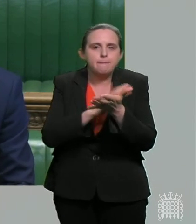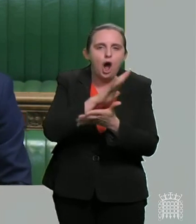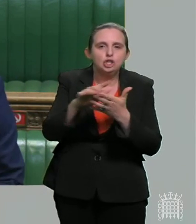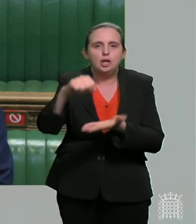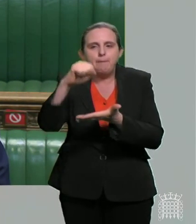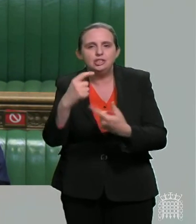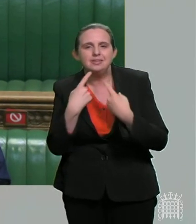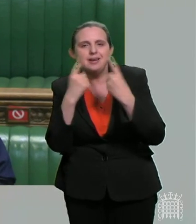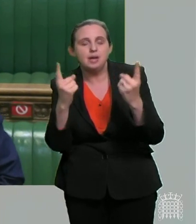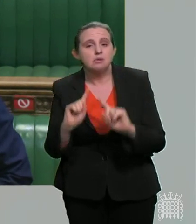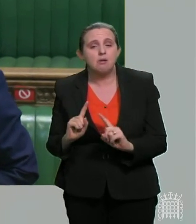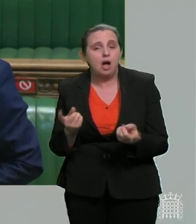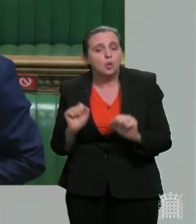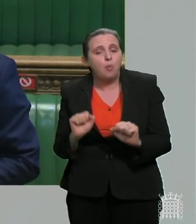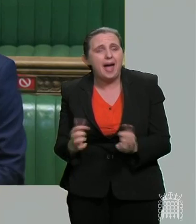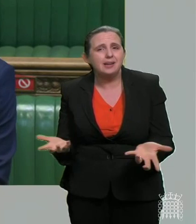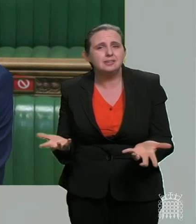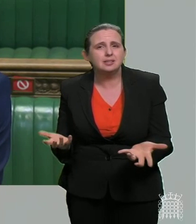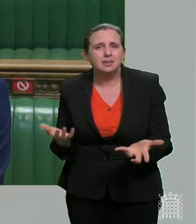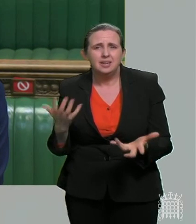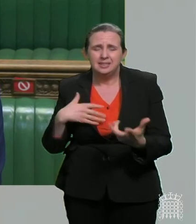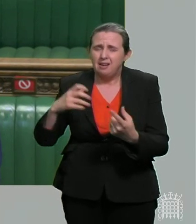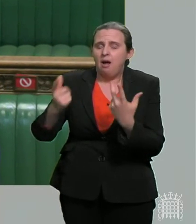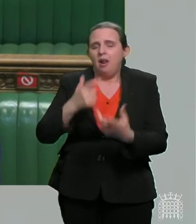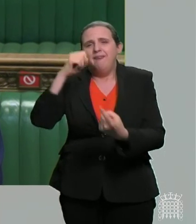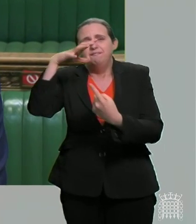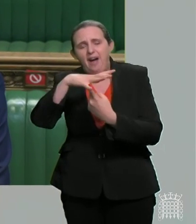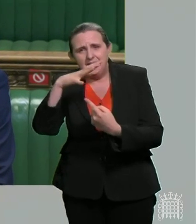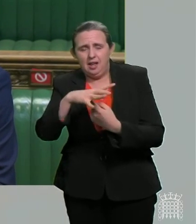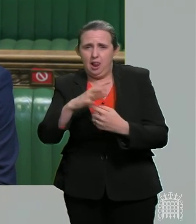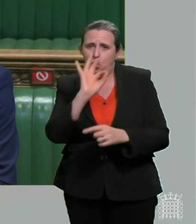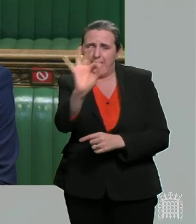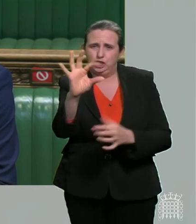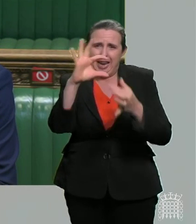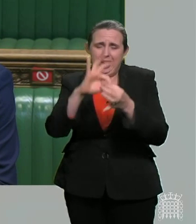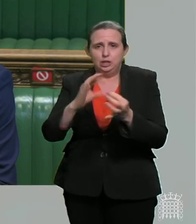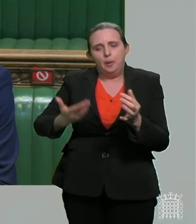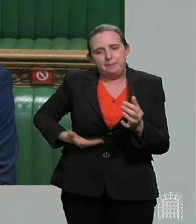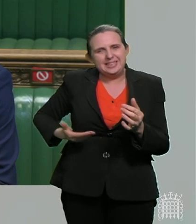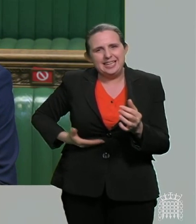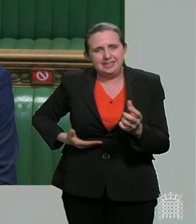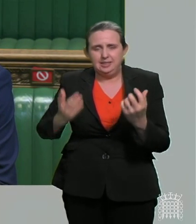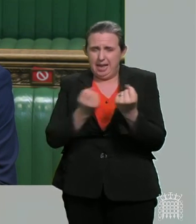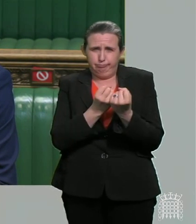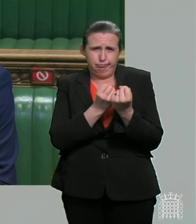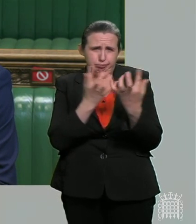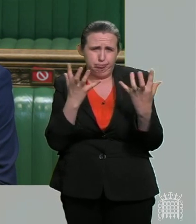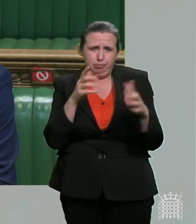Let me try another vitally important question for businesses and for millions of working people.